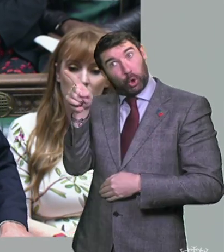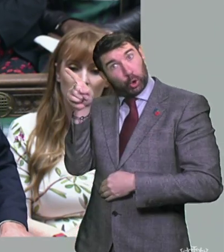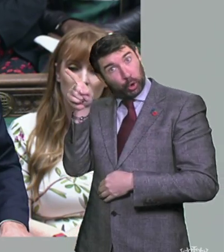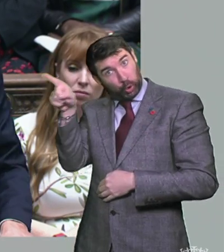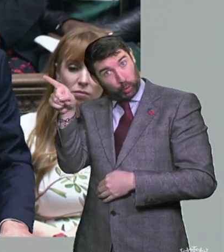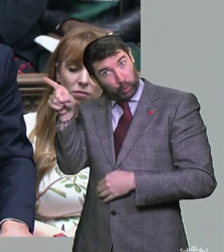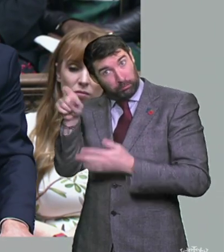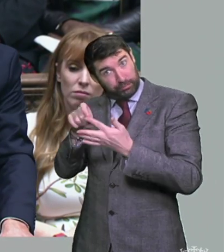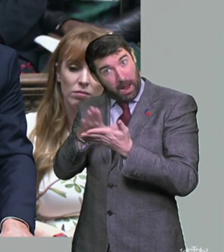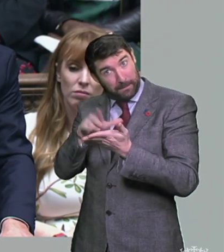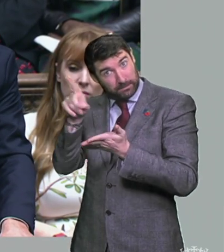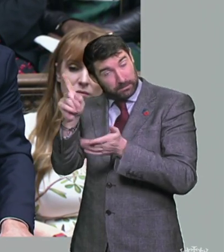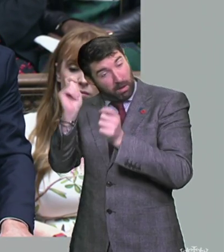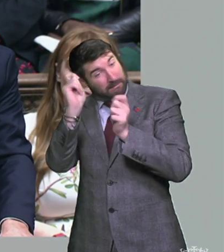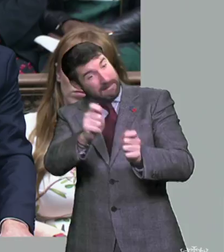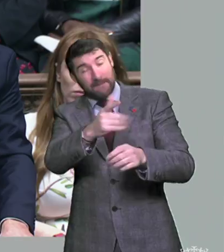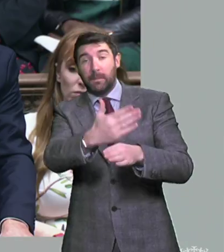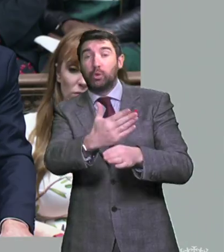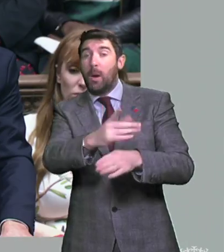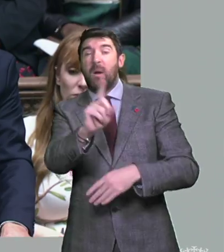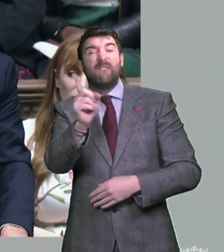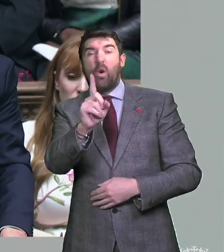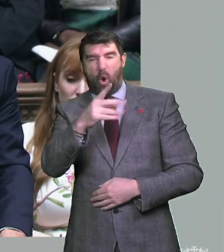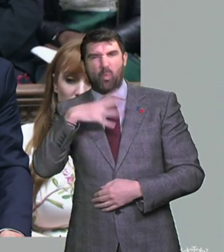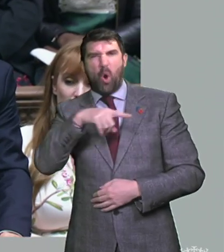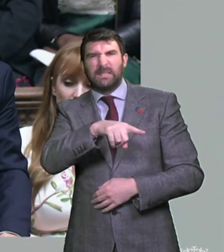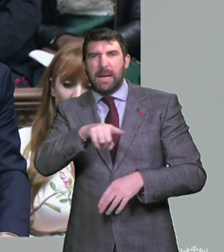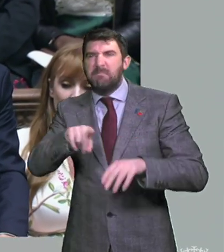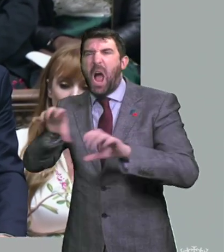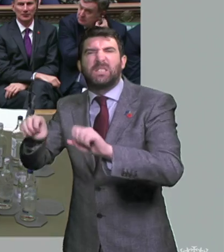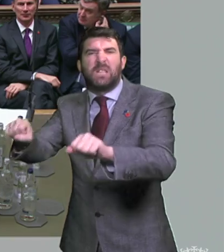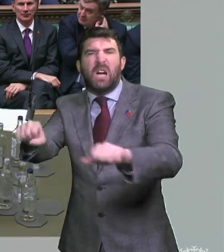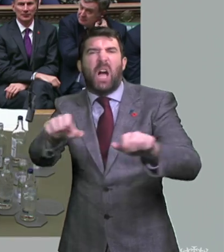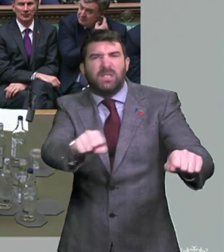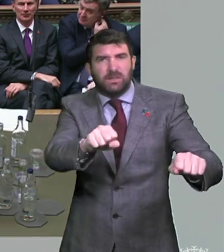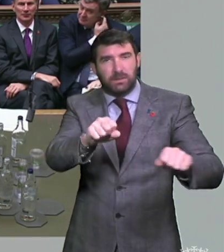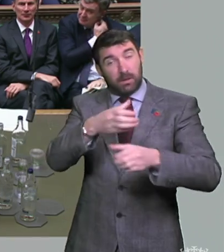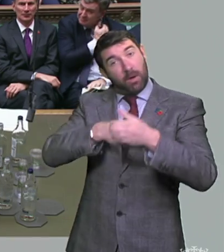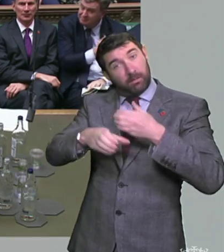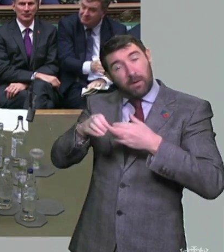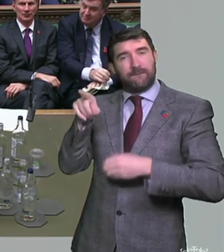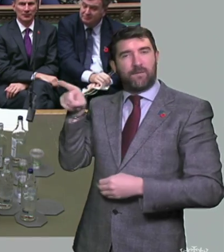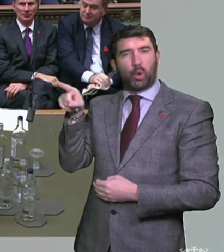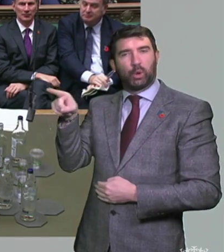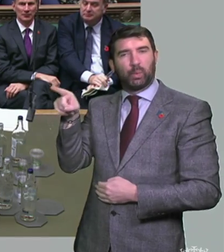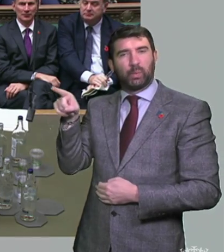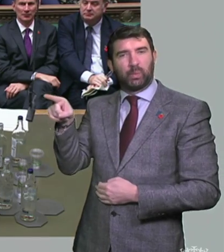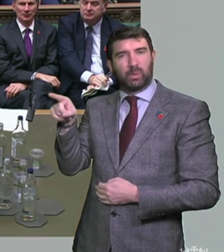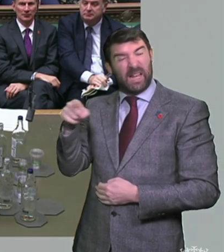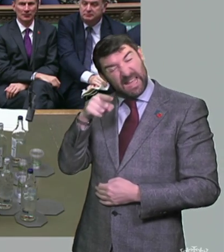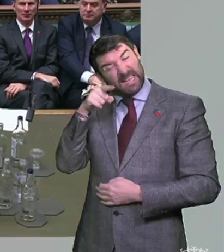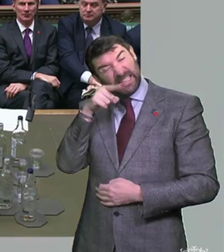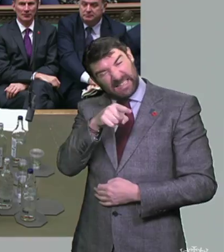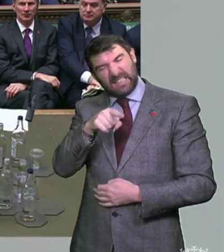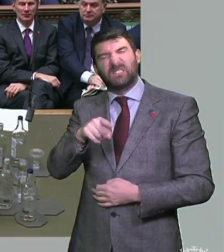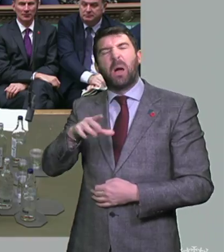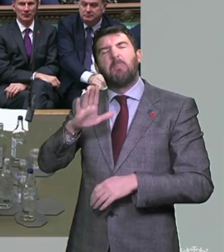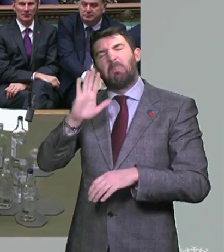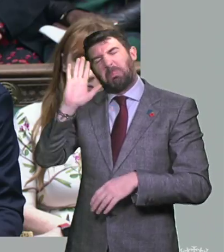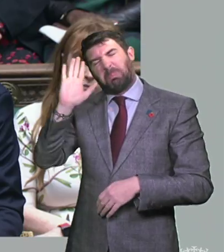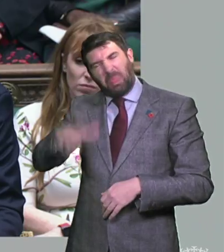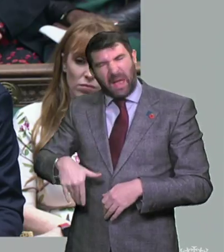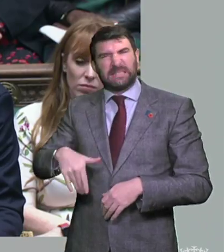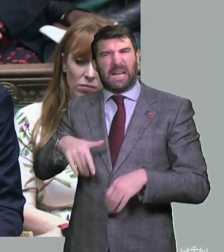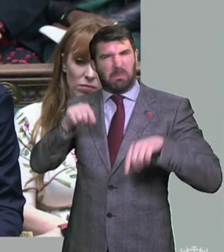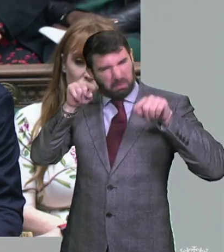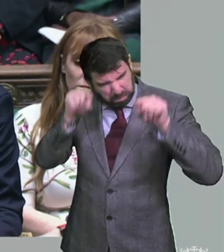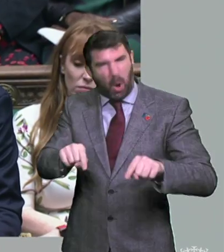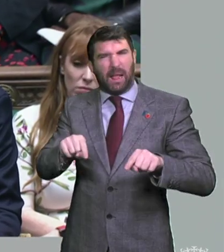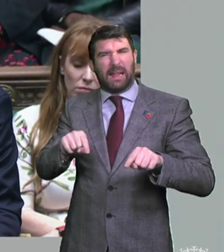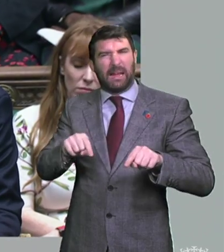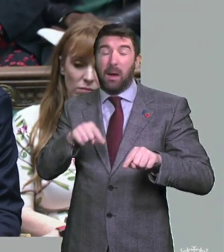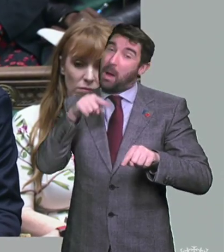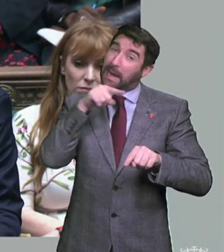The truth is simple: he is a pathetic bully, but he would never have got away with it if people like the Prime Minister did not hand him power.